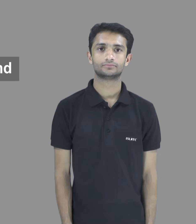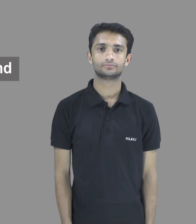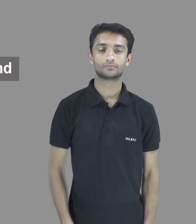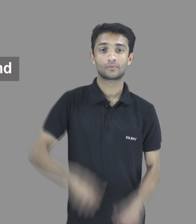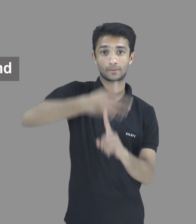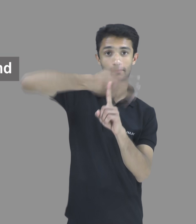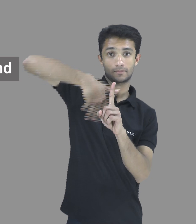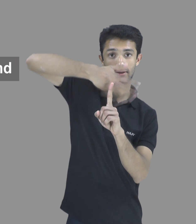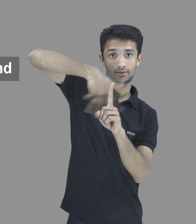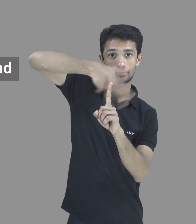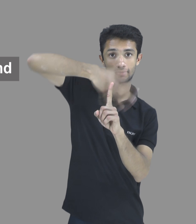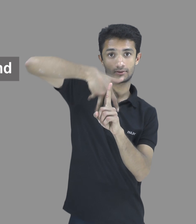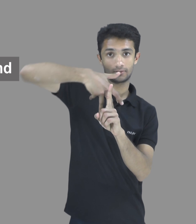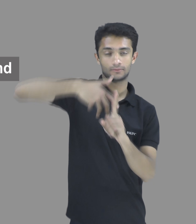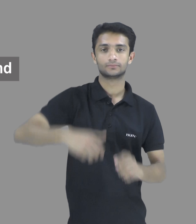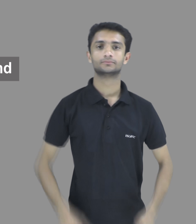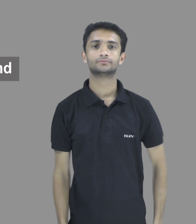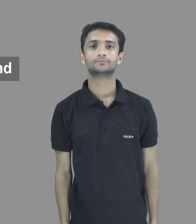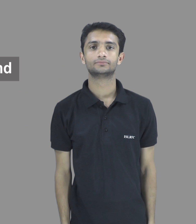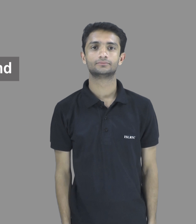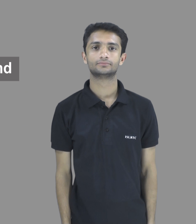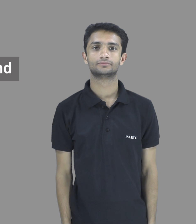Background